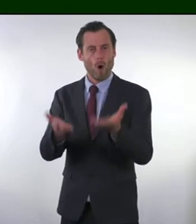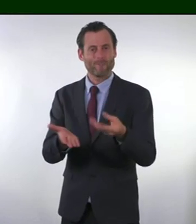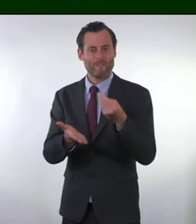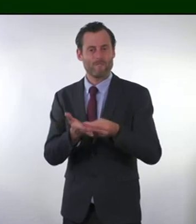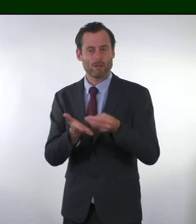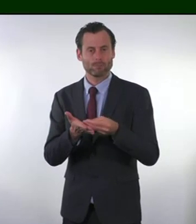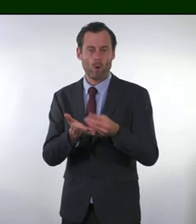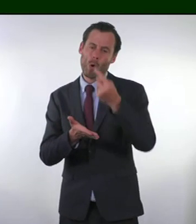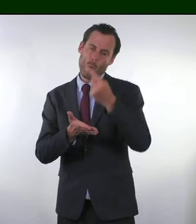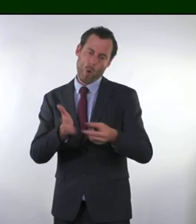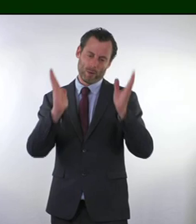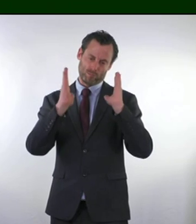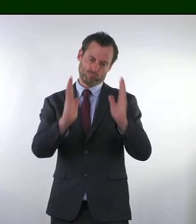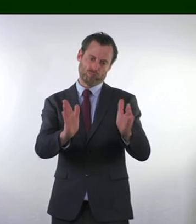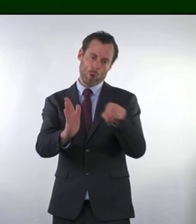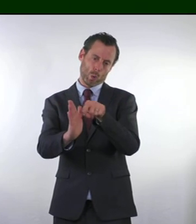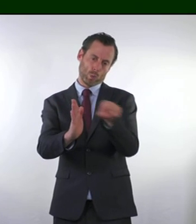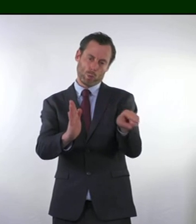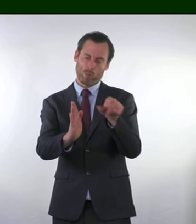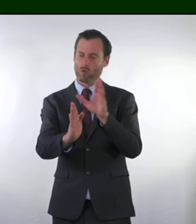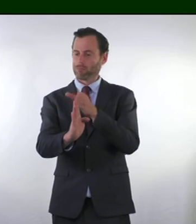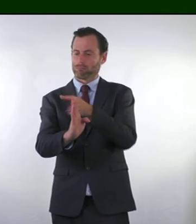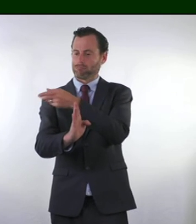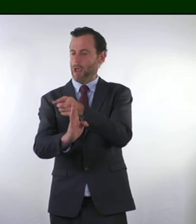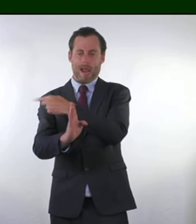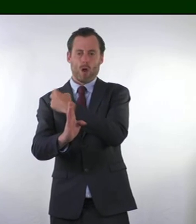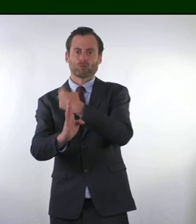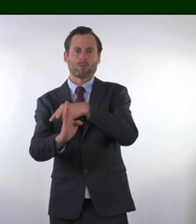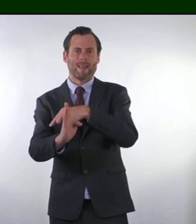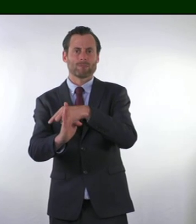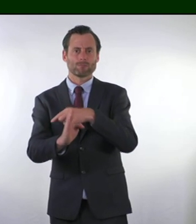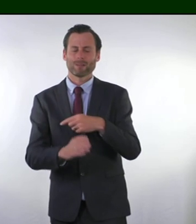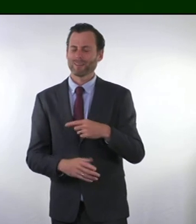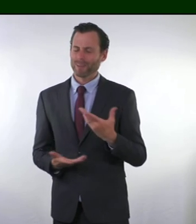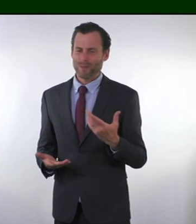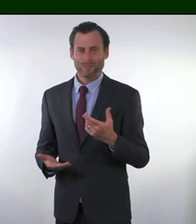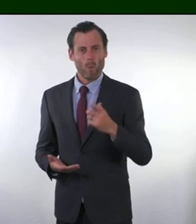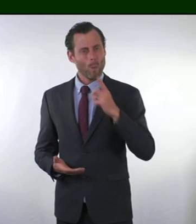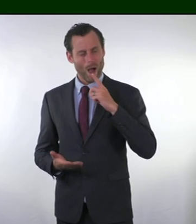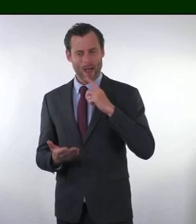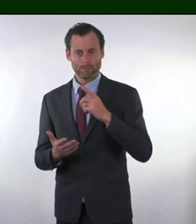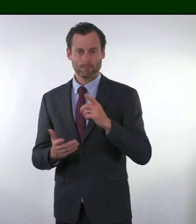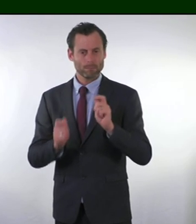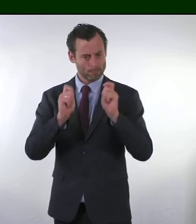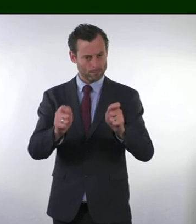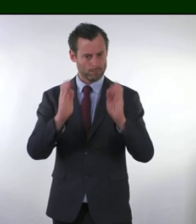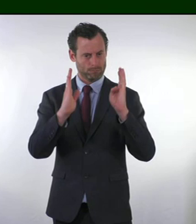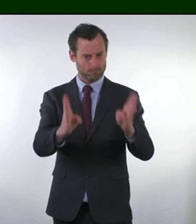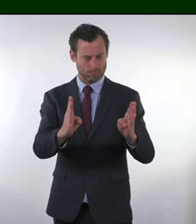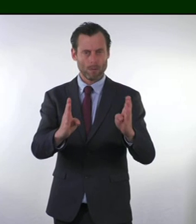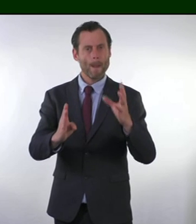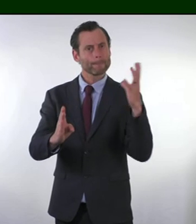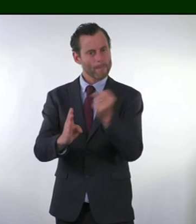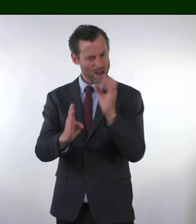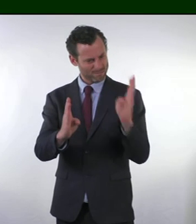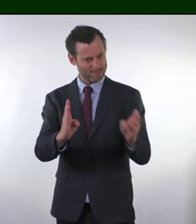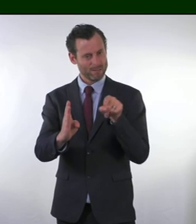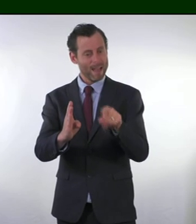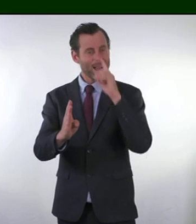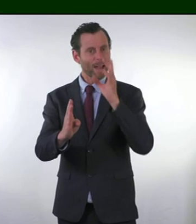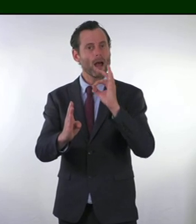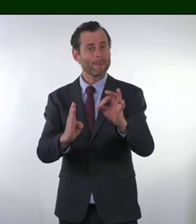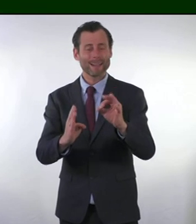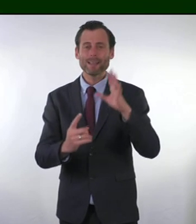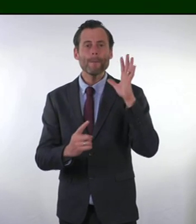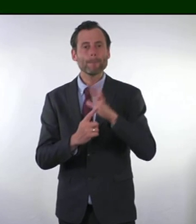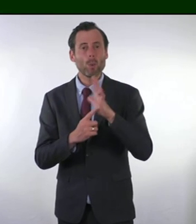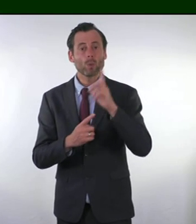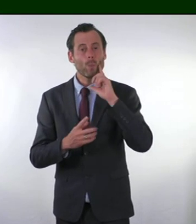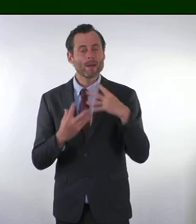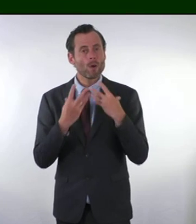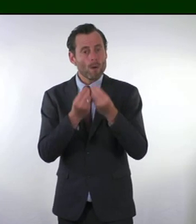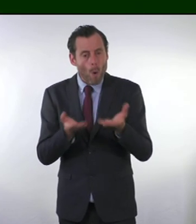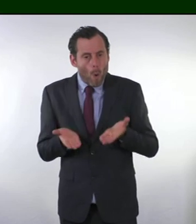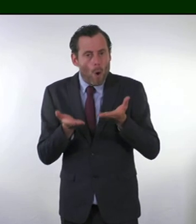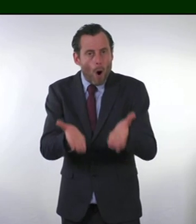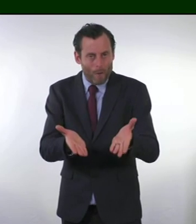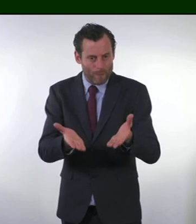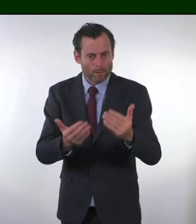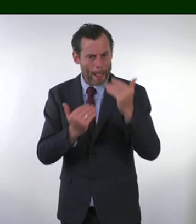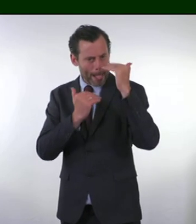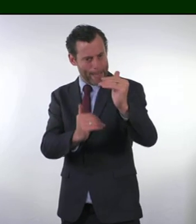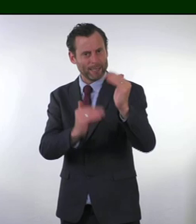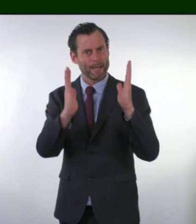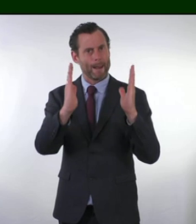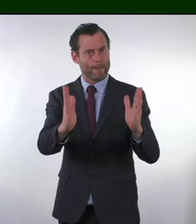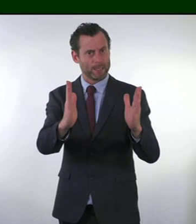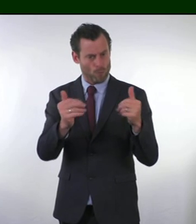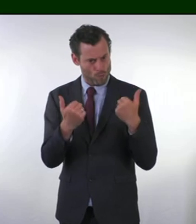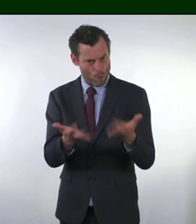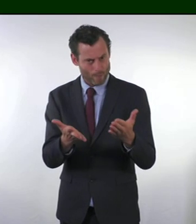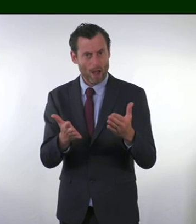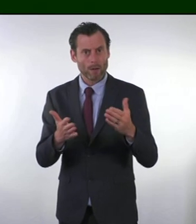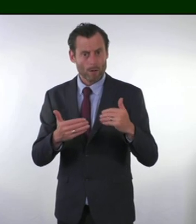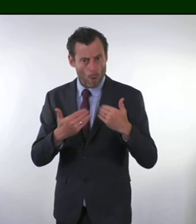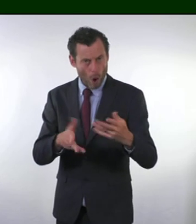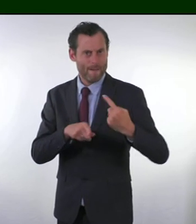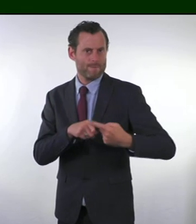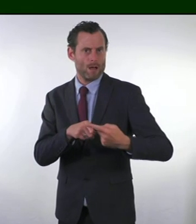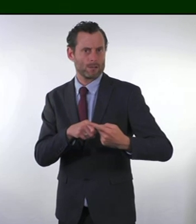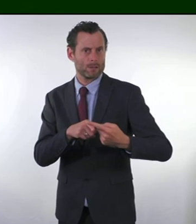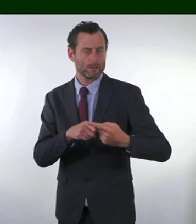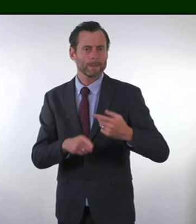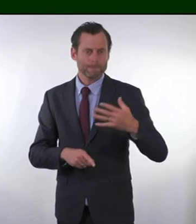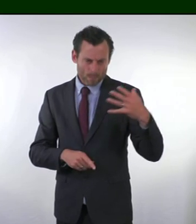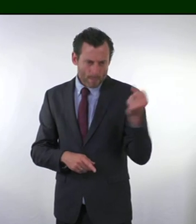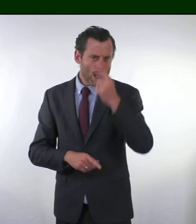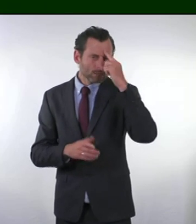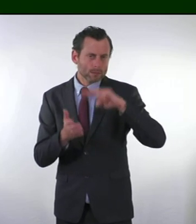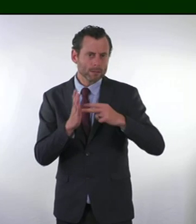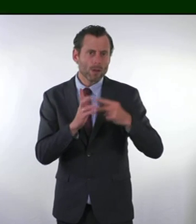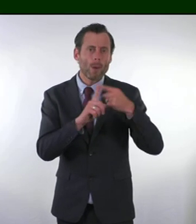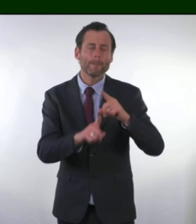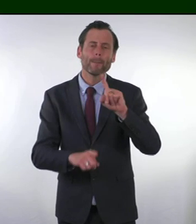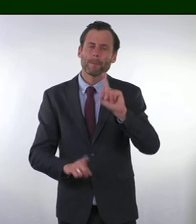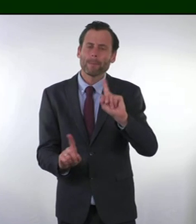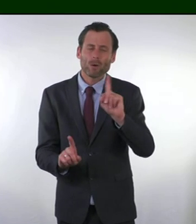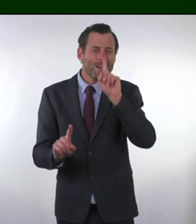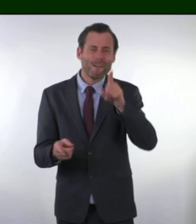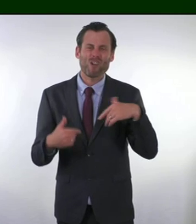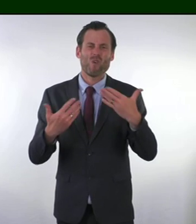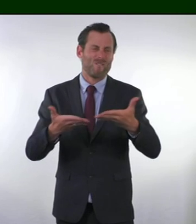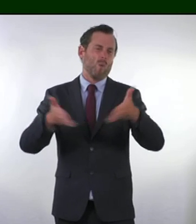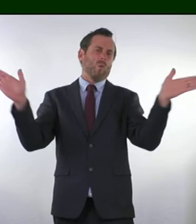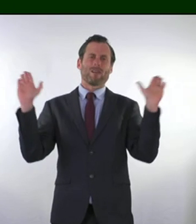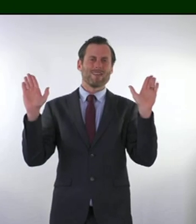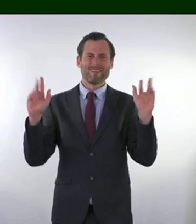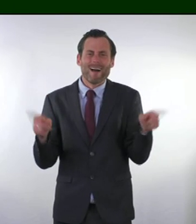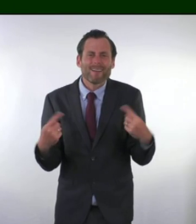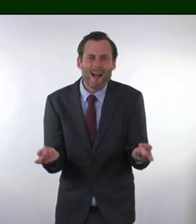Here, she has to choose. It cannot be that you can develop significant interventions to provide liquidity and cash support to businesses at scale and speed, while at the same time having an incredibly targeted approach, imposing conditions on individual businesses.